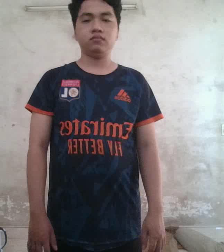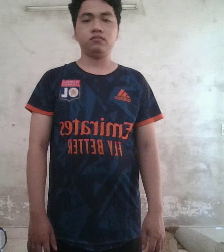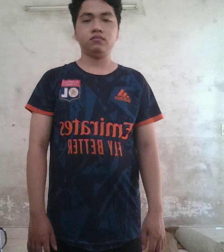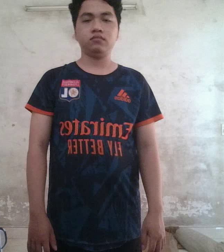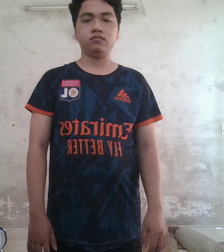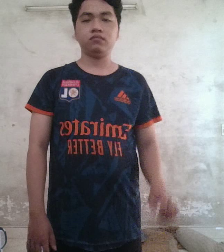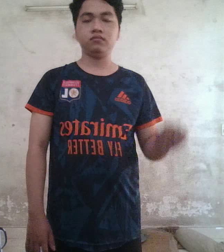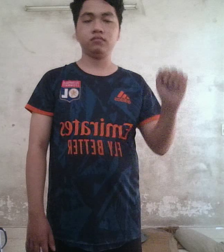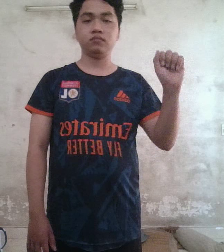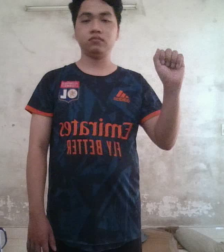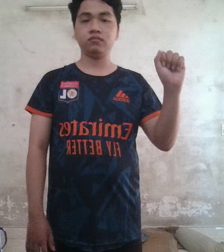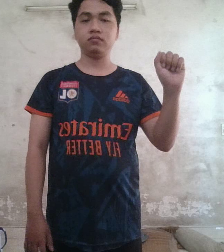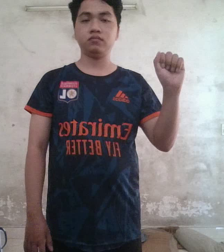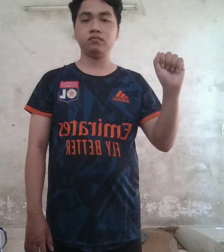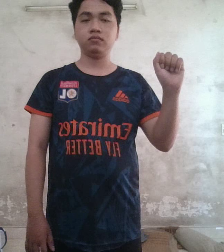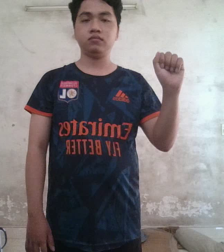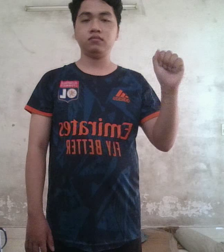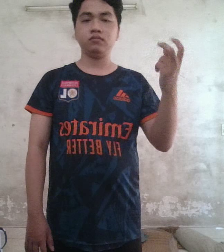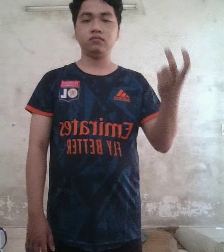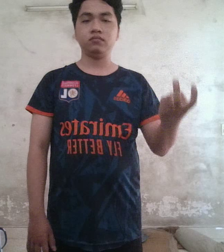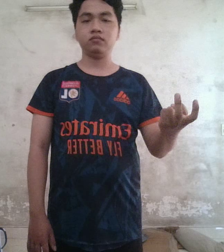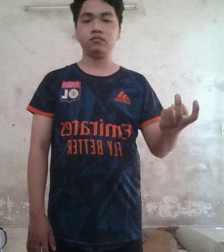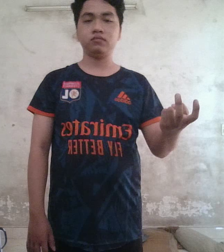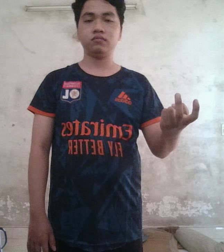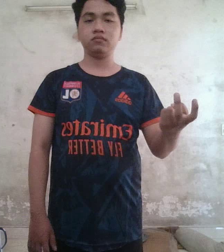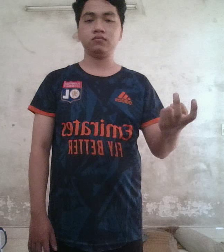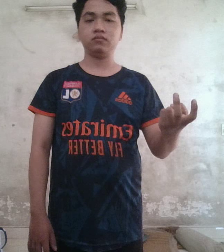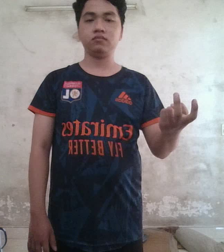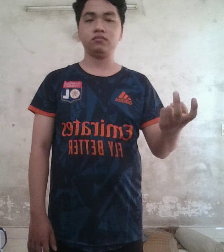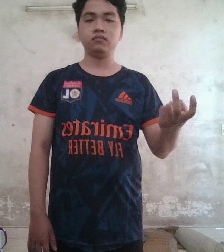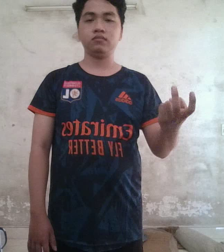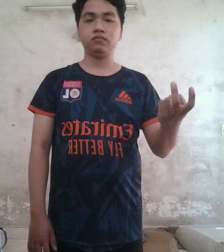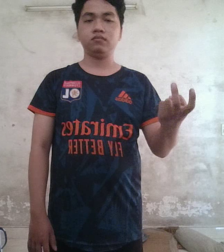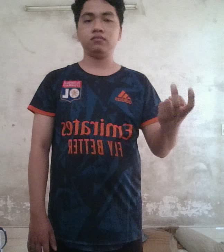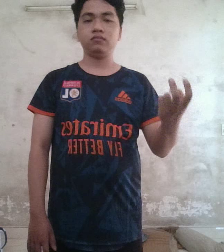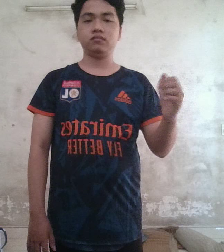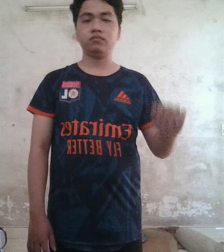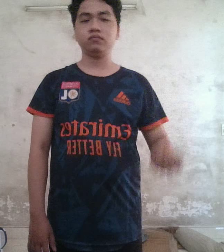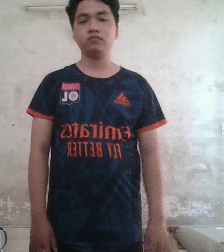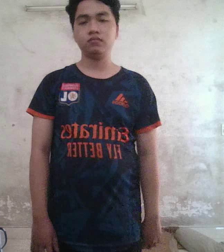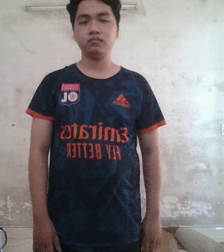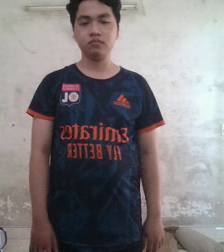ă